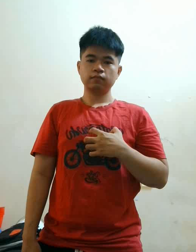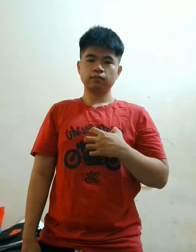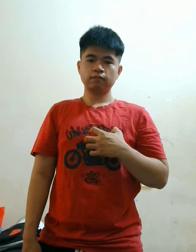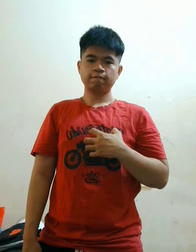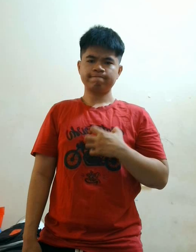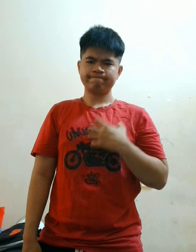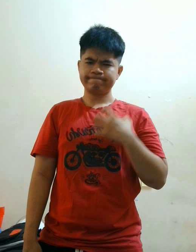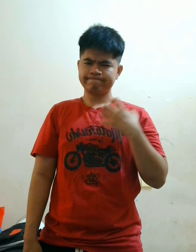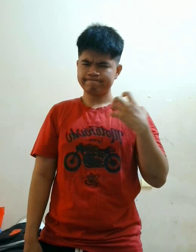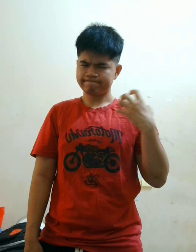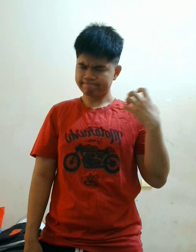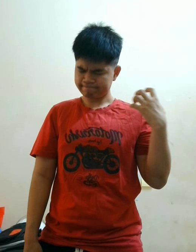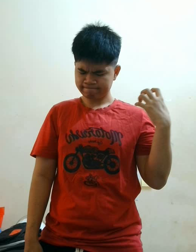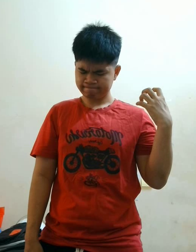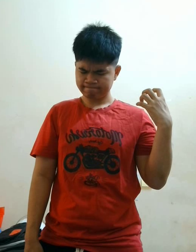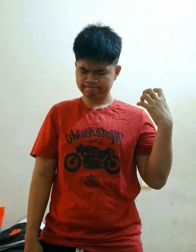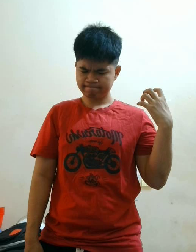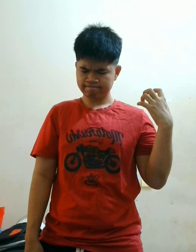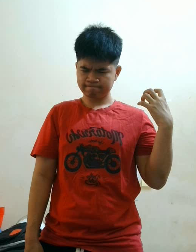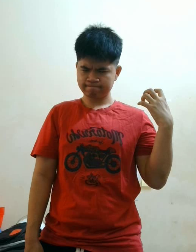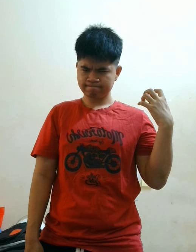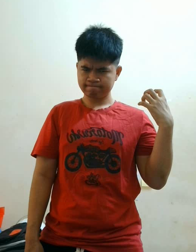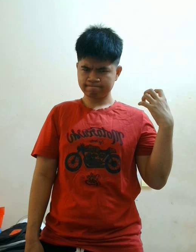tuc gian